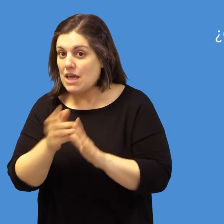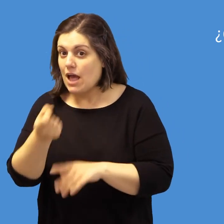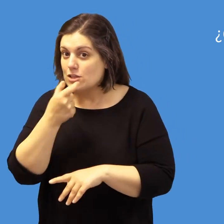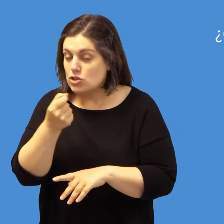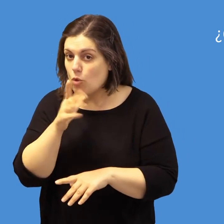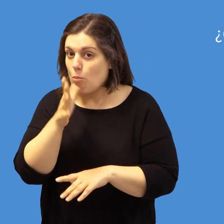droga